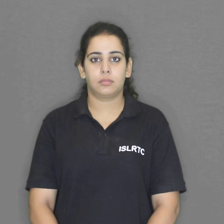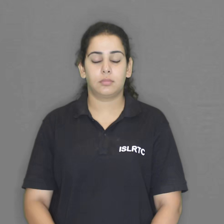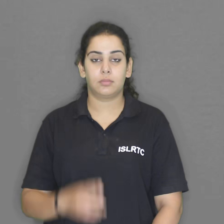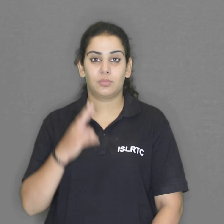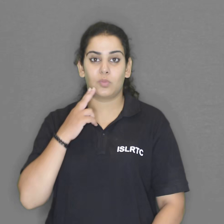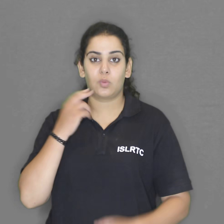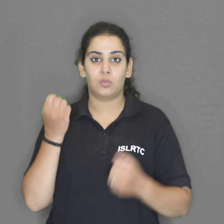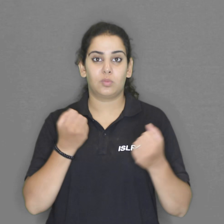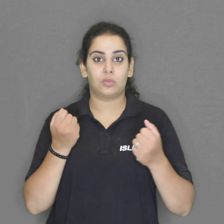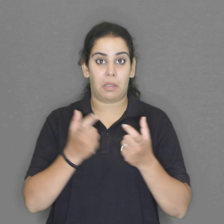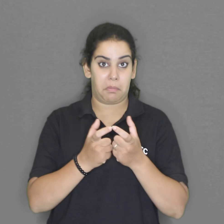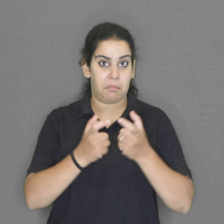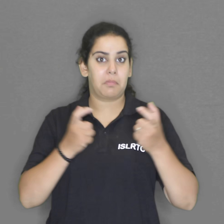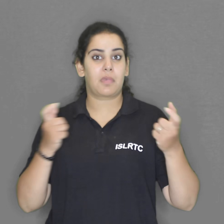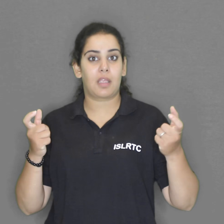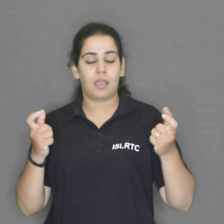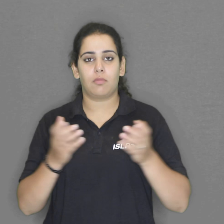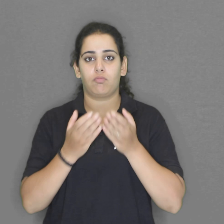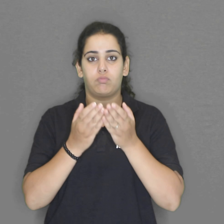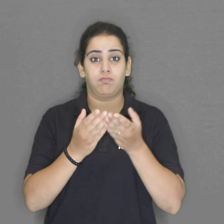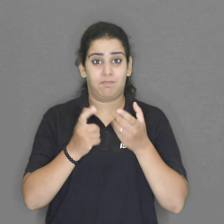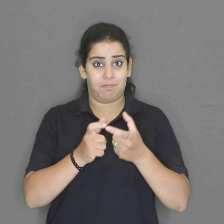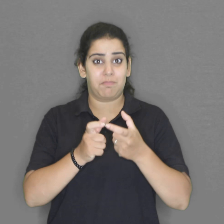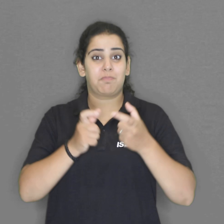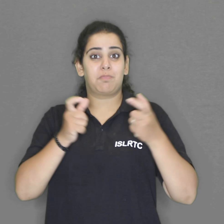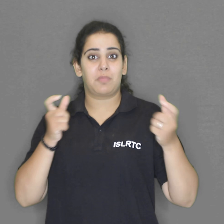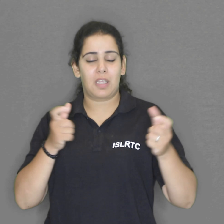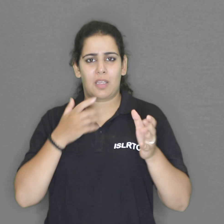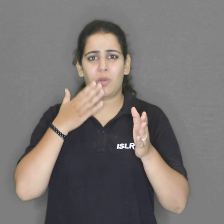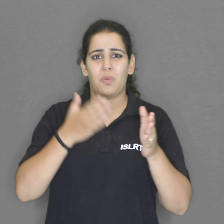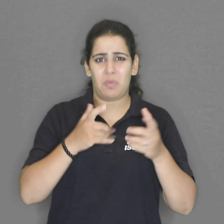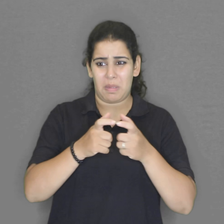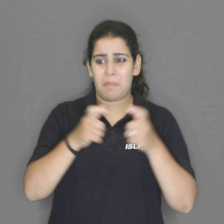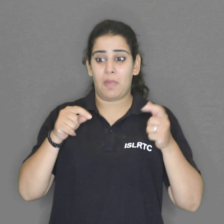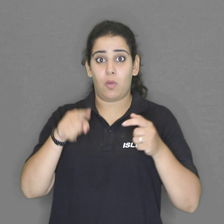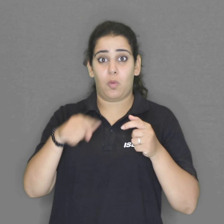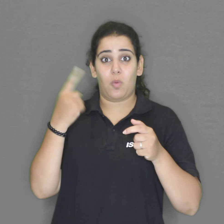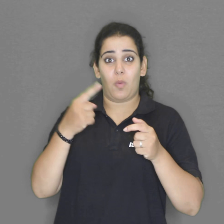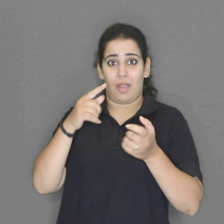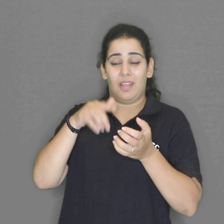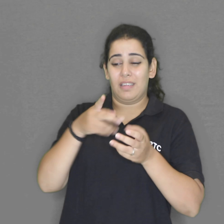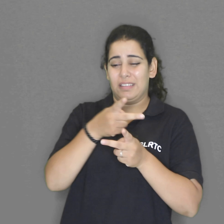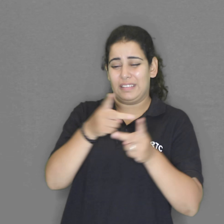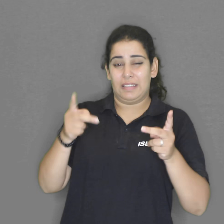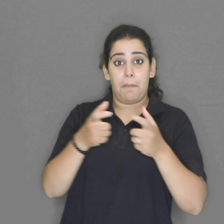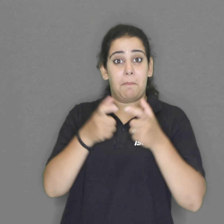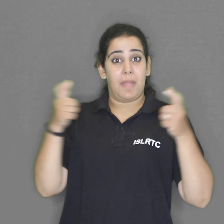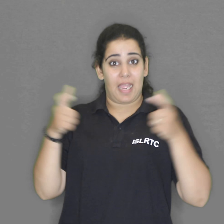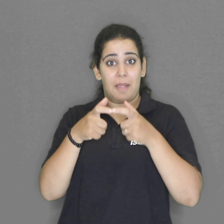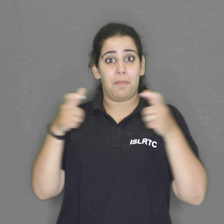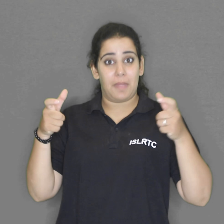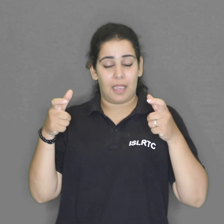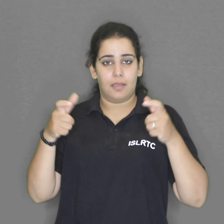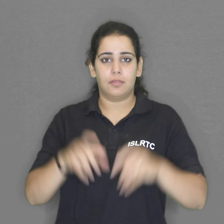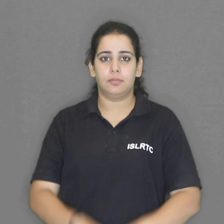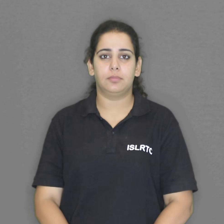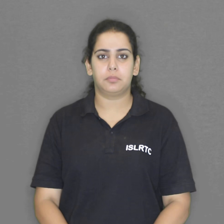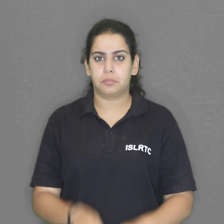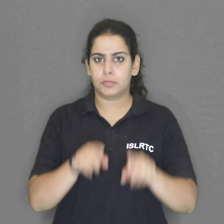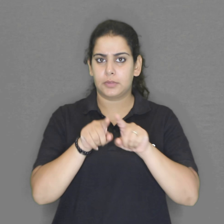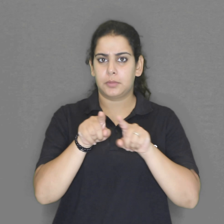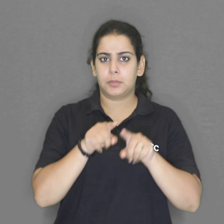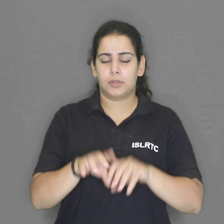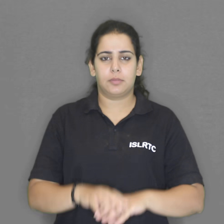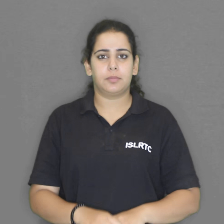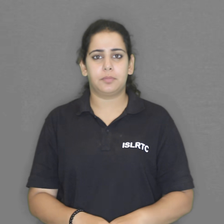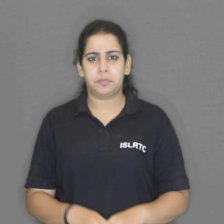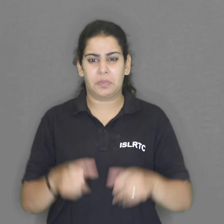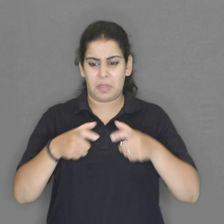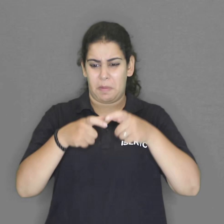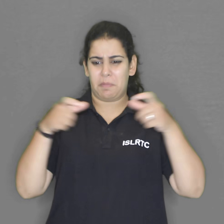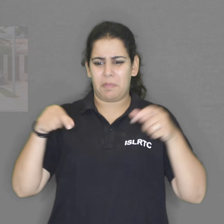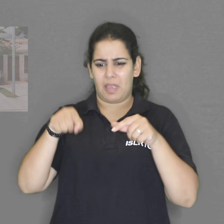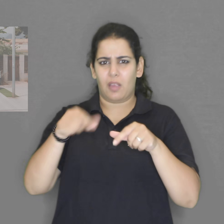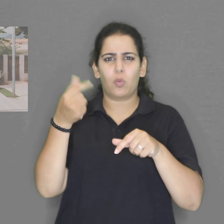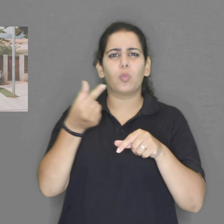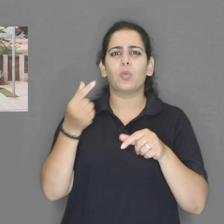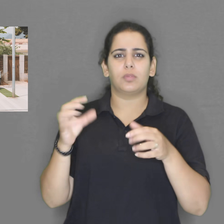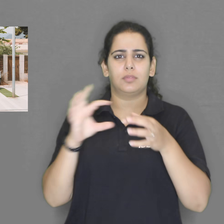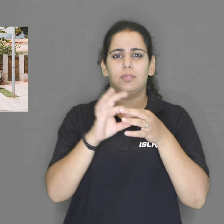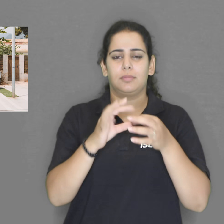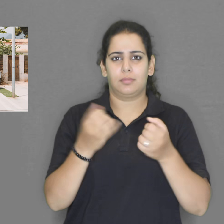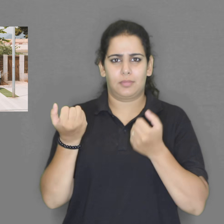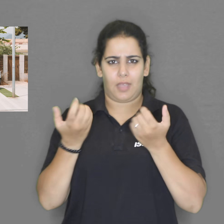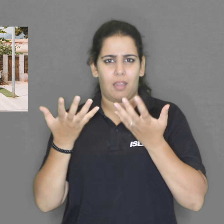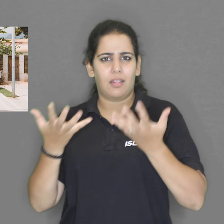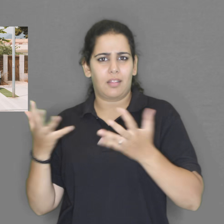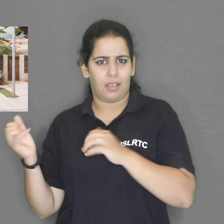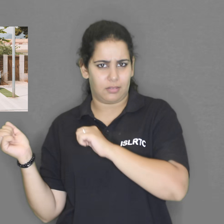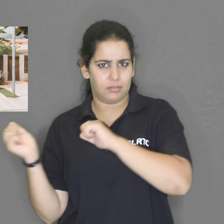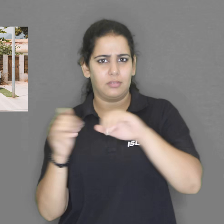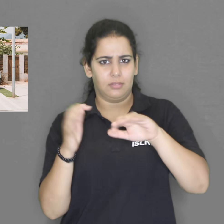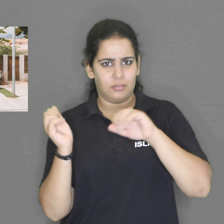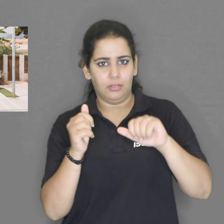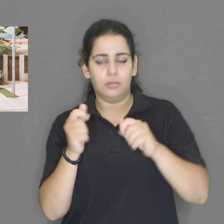Transporter a large vehicle used to carry heavy objects